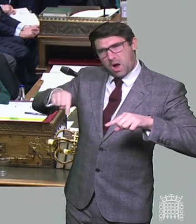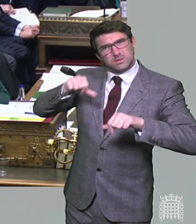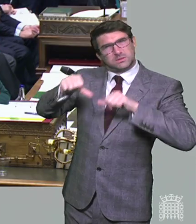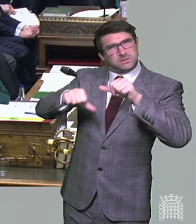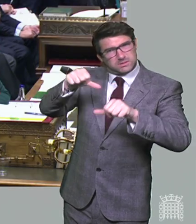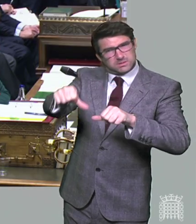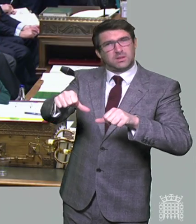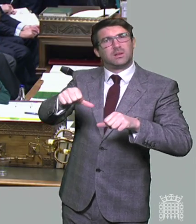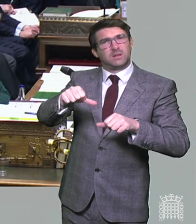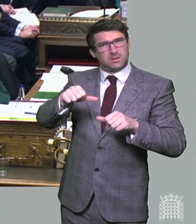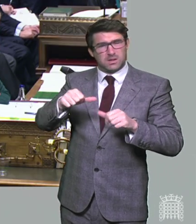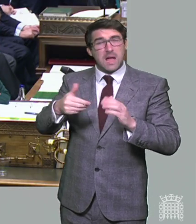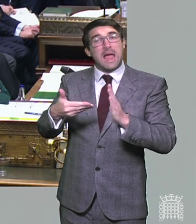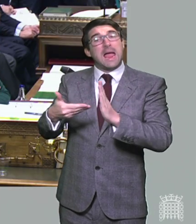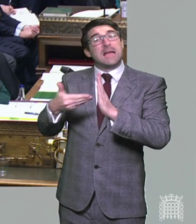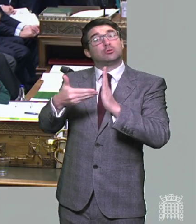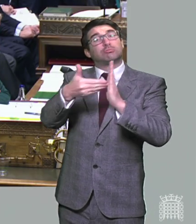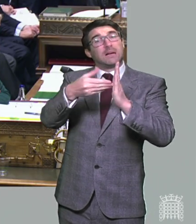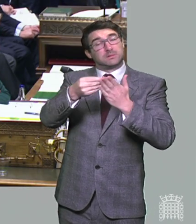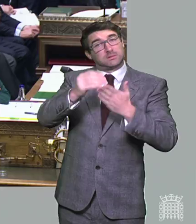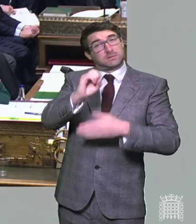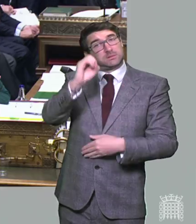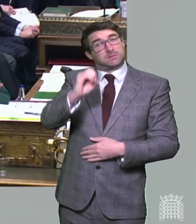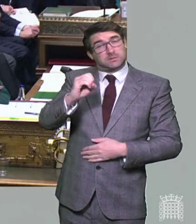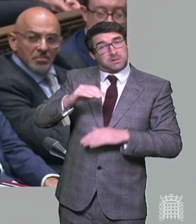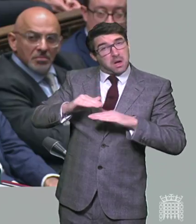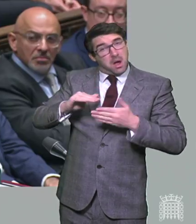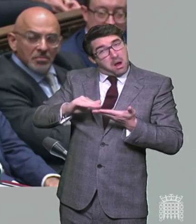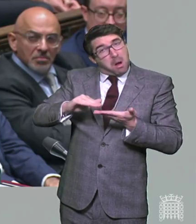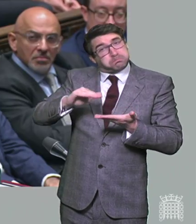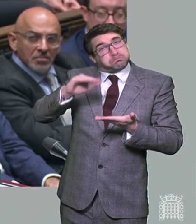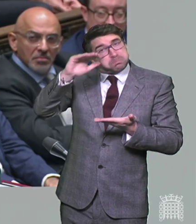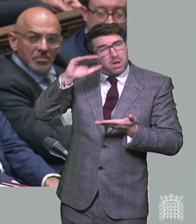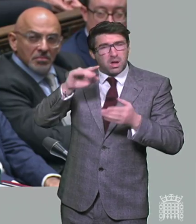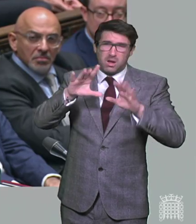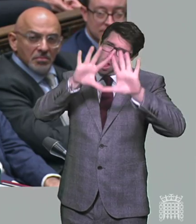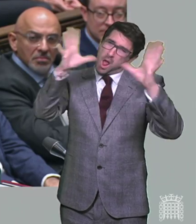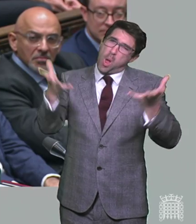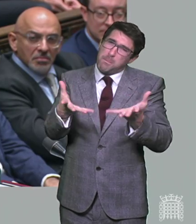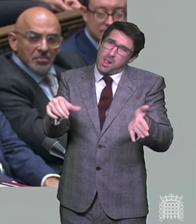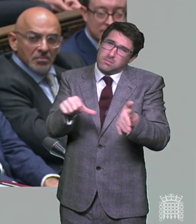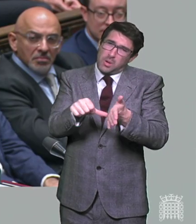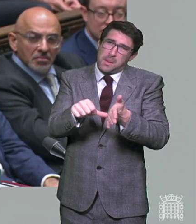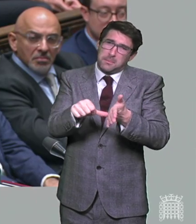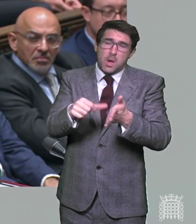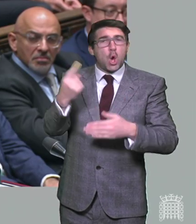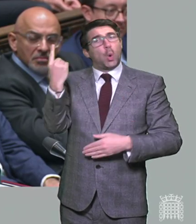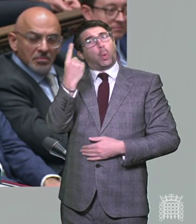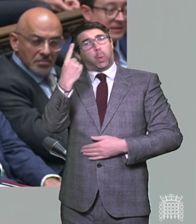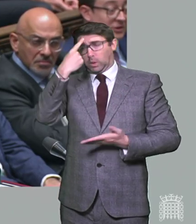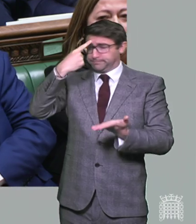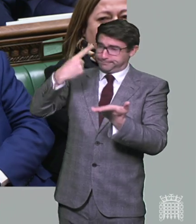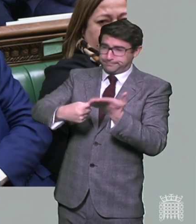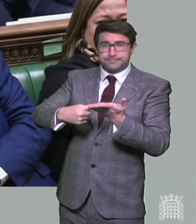Interest rates are rising globally— that is a fact—and interest rates are a decision for the independent Bank of England.